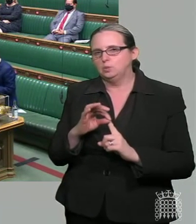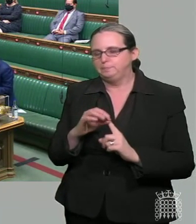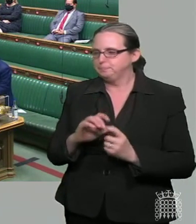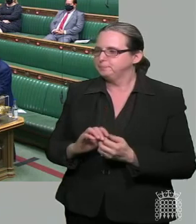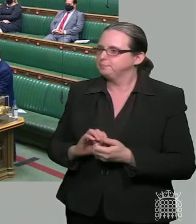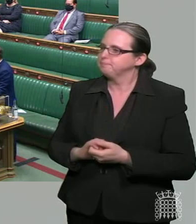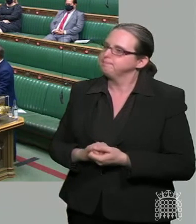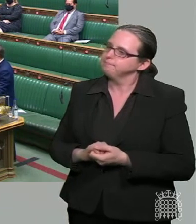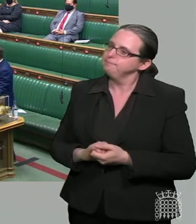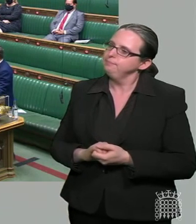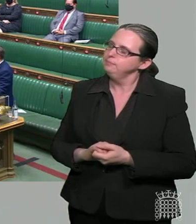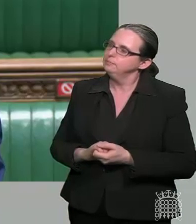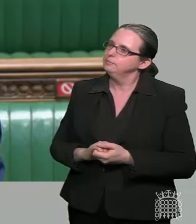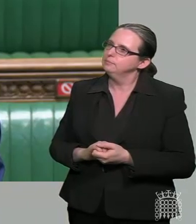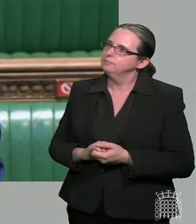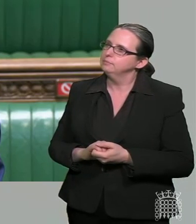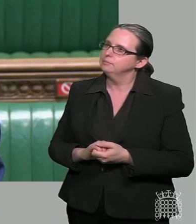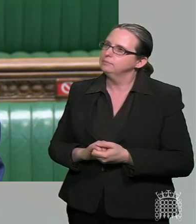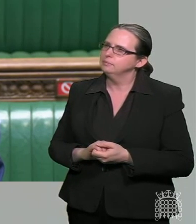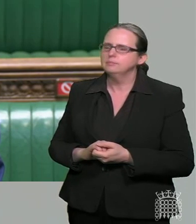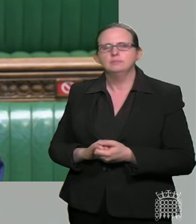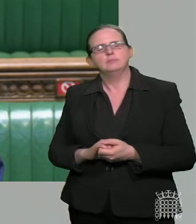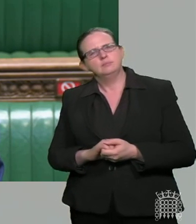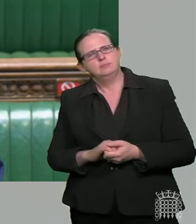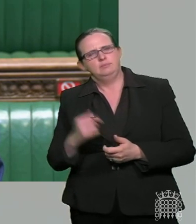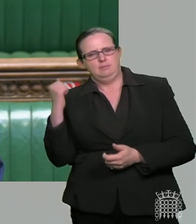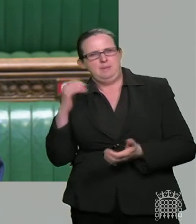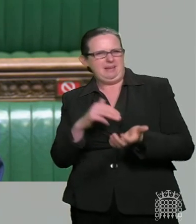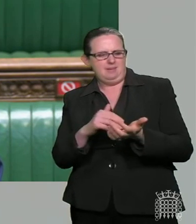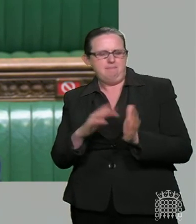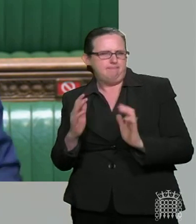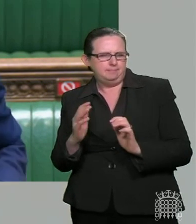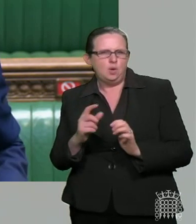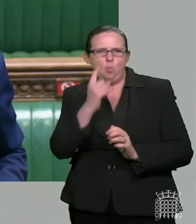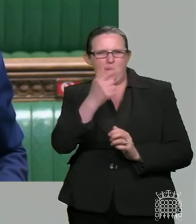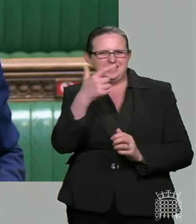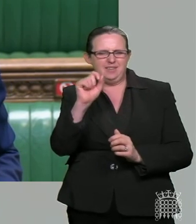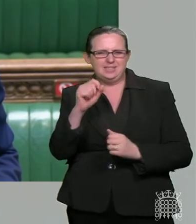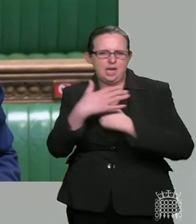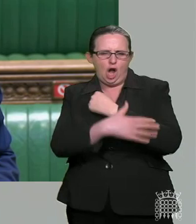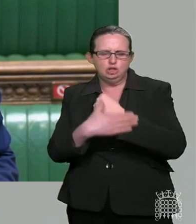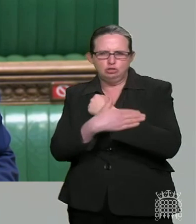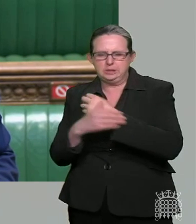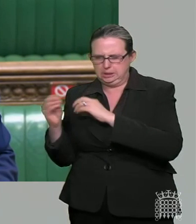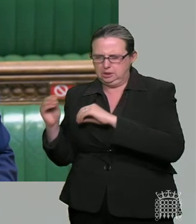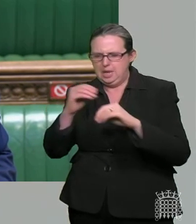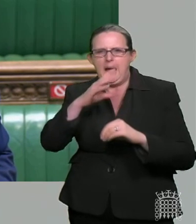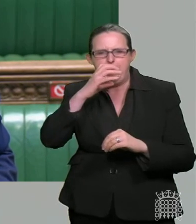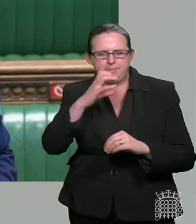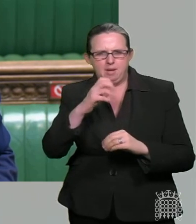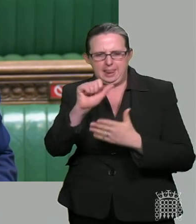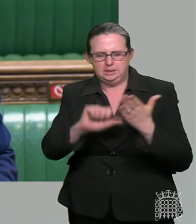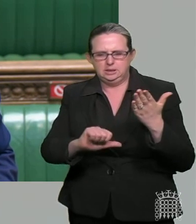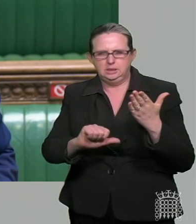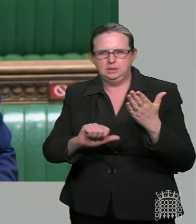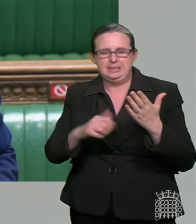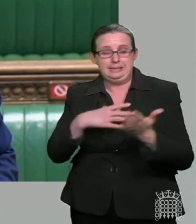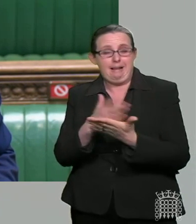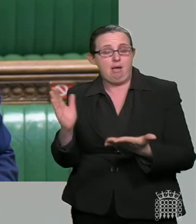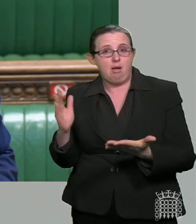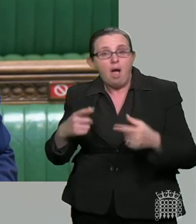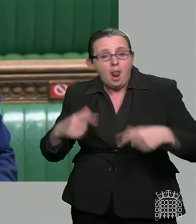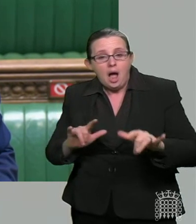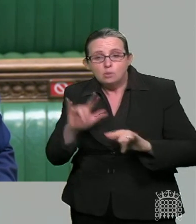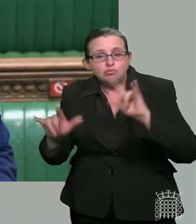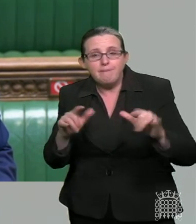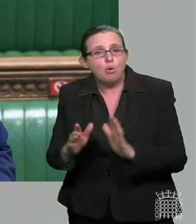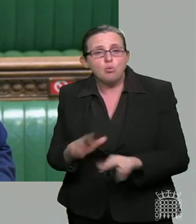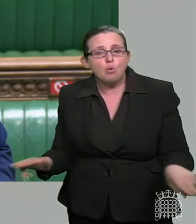I think everybody would agree that, having moved 170 countries to the amber list, absolute clarity is needed about the circumstances in which people can travel to an amber country.